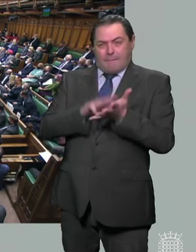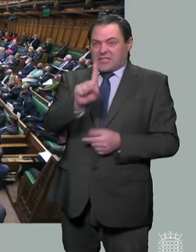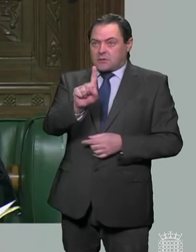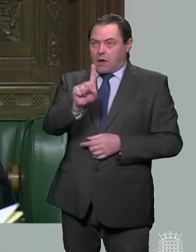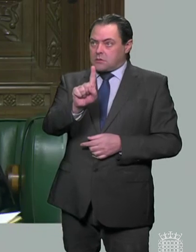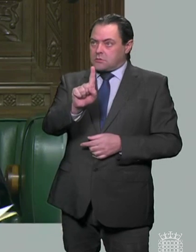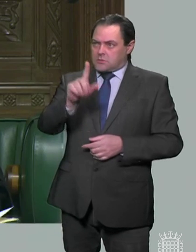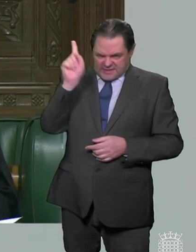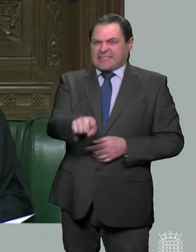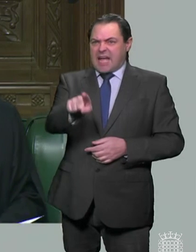And he talks about—